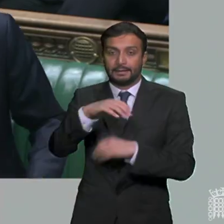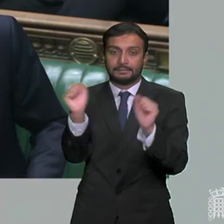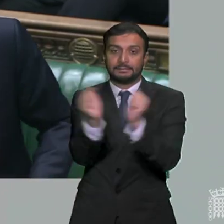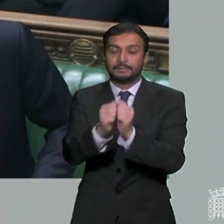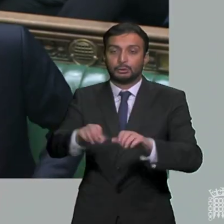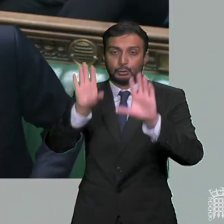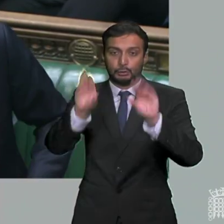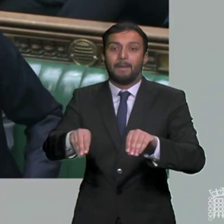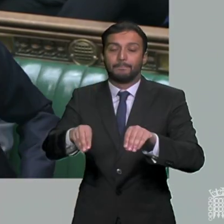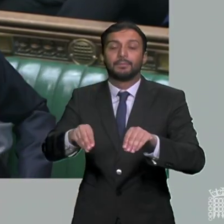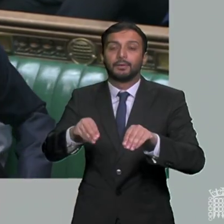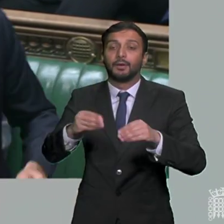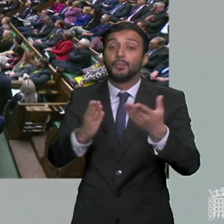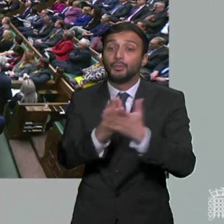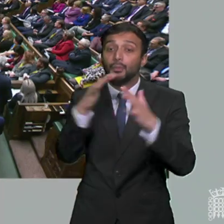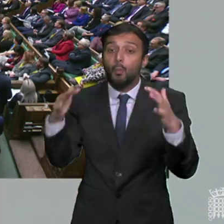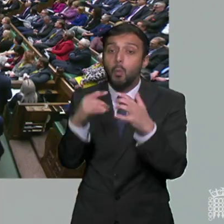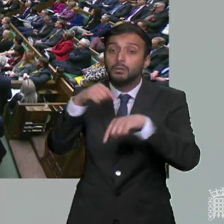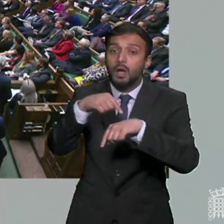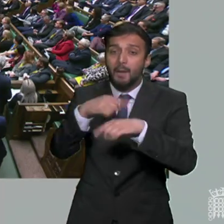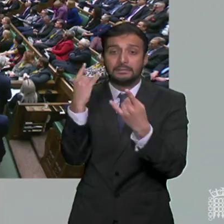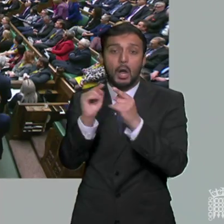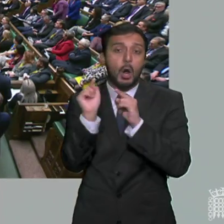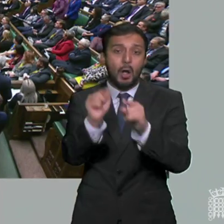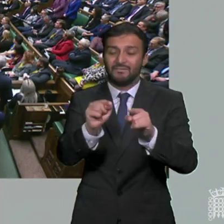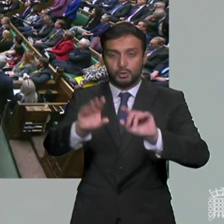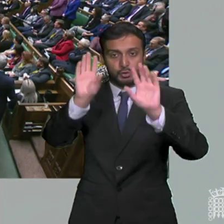She deserves praise for all her work in this area.